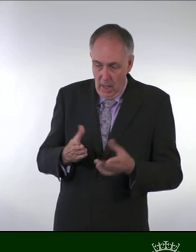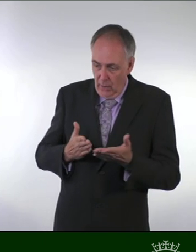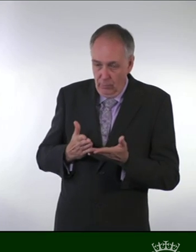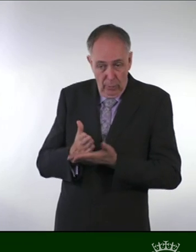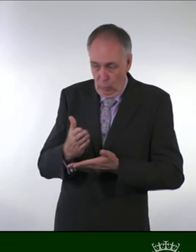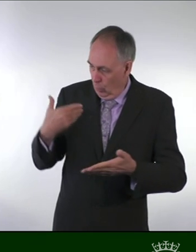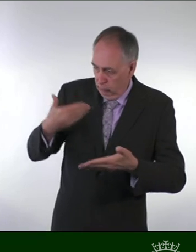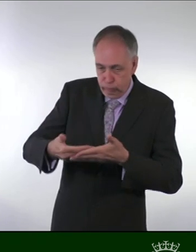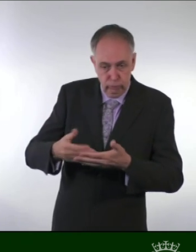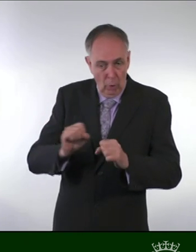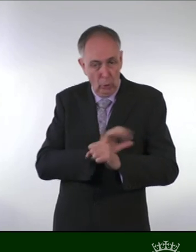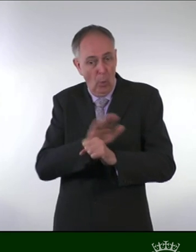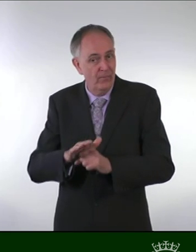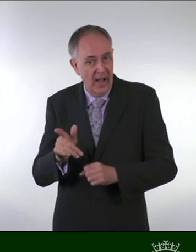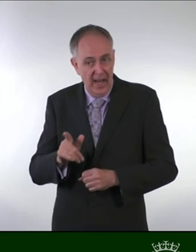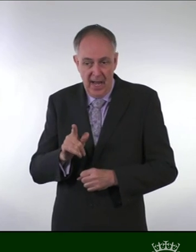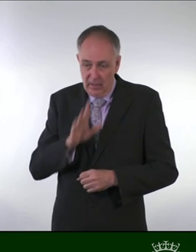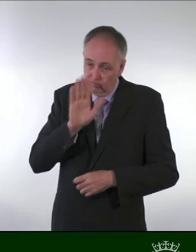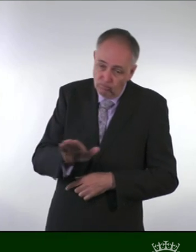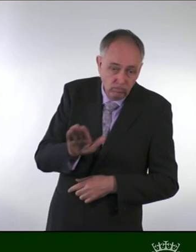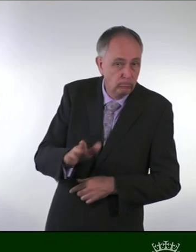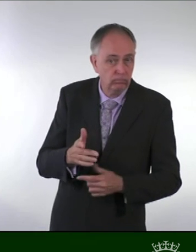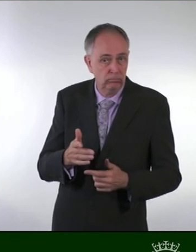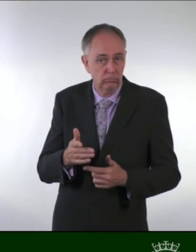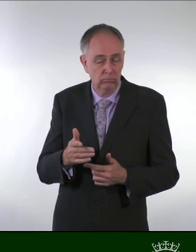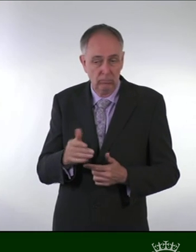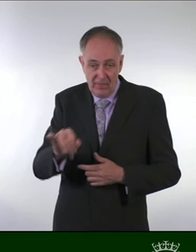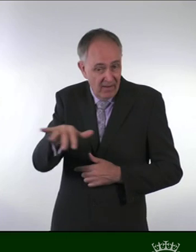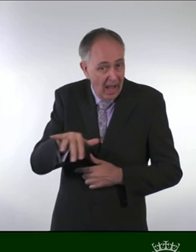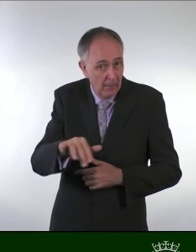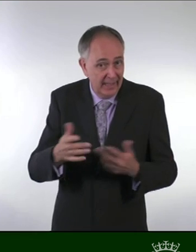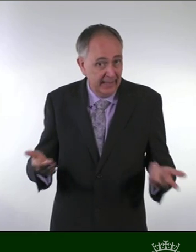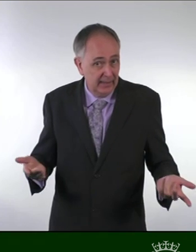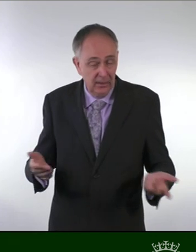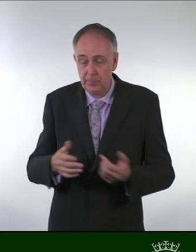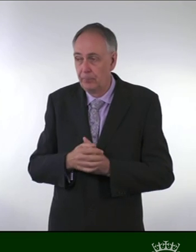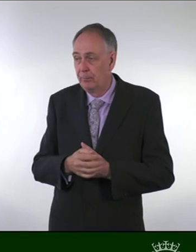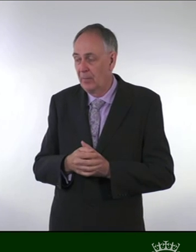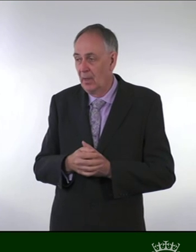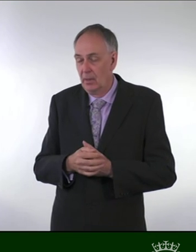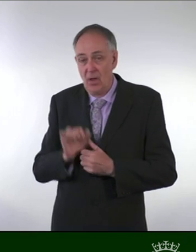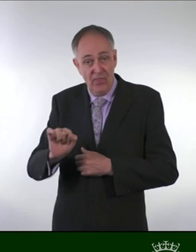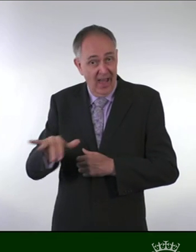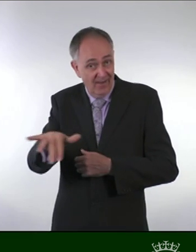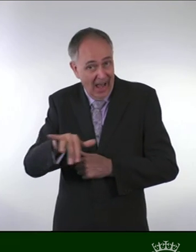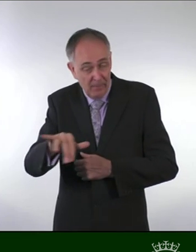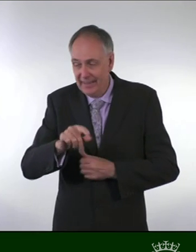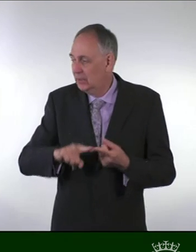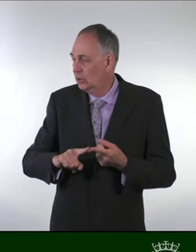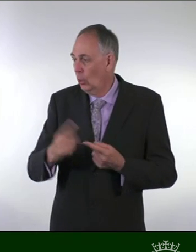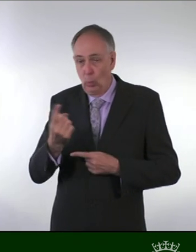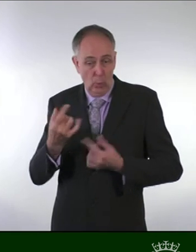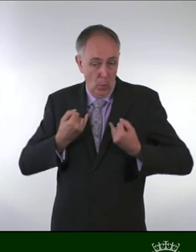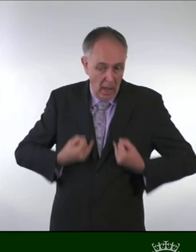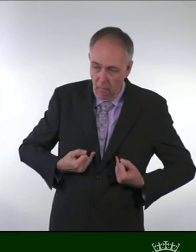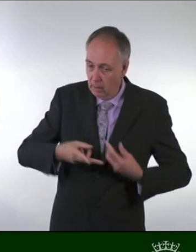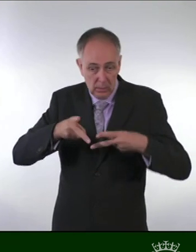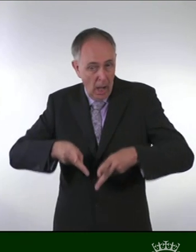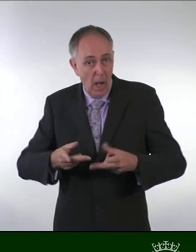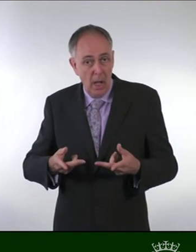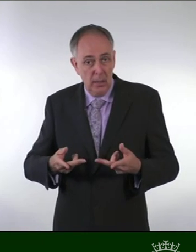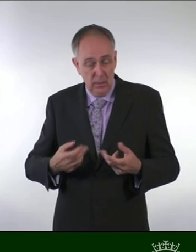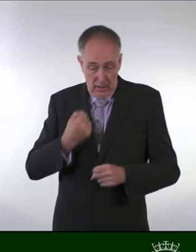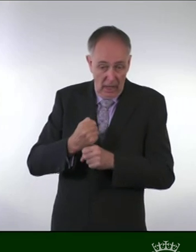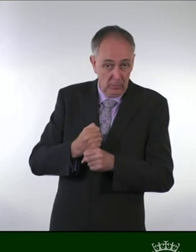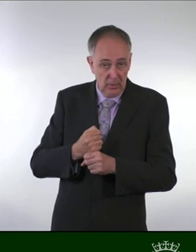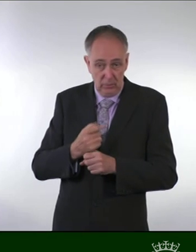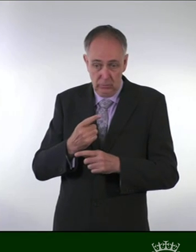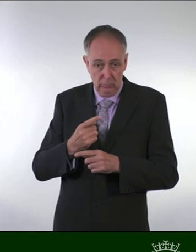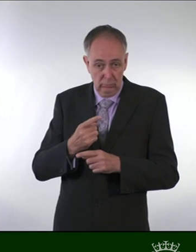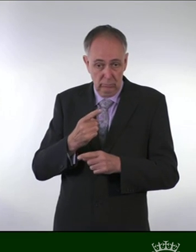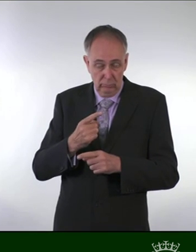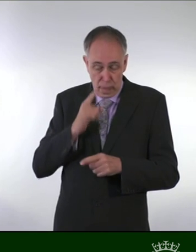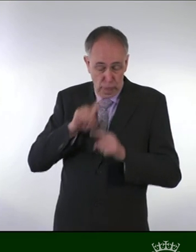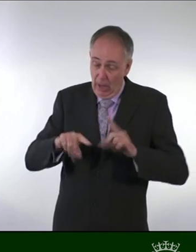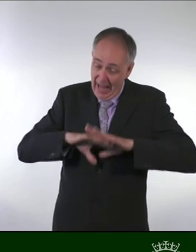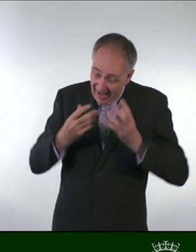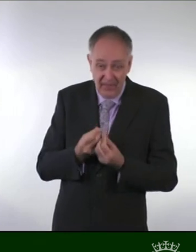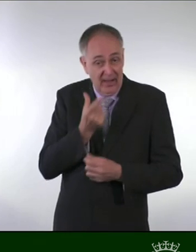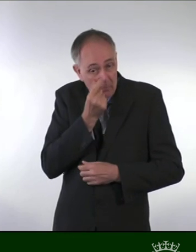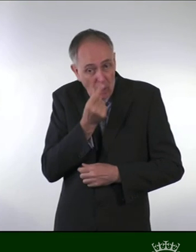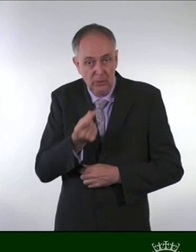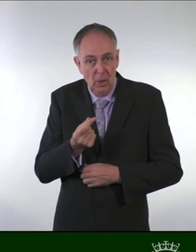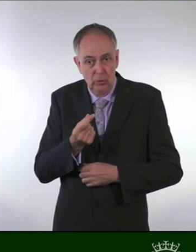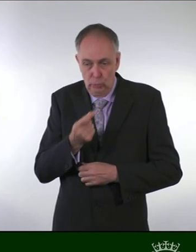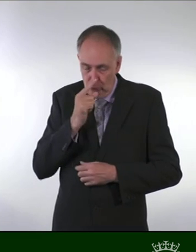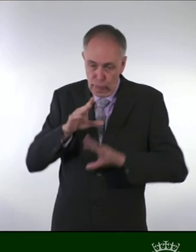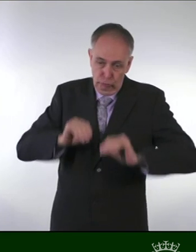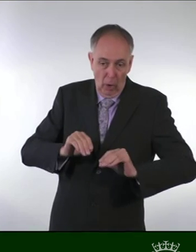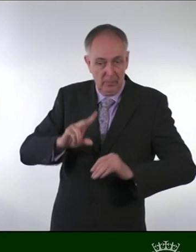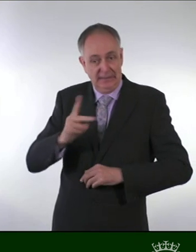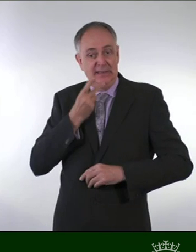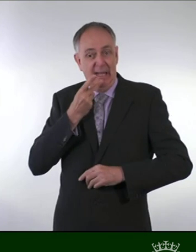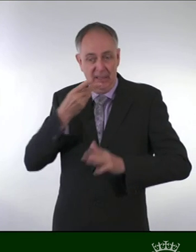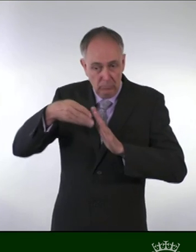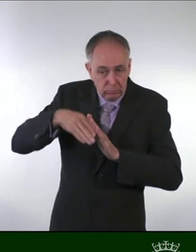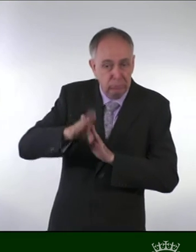I can assure the right honourable and learned Gentleman, and through him the victims and their families, that we will do absolutely everything in our power to prevent a second spike in this epidemic.